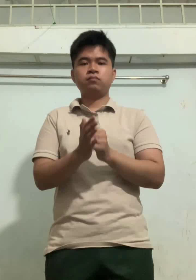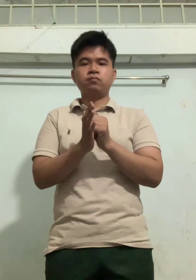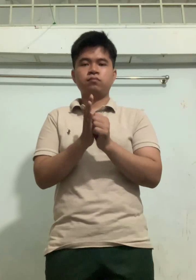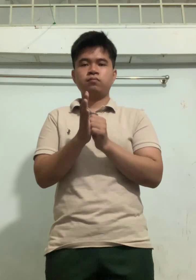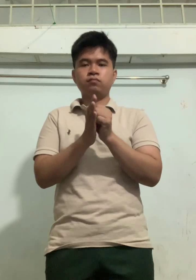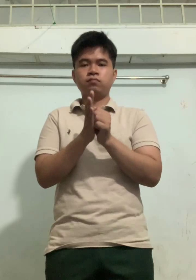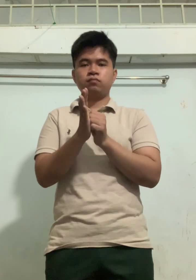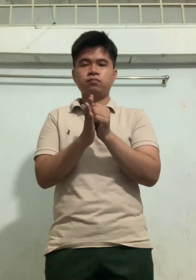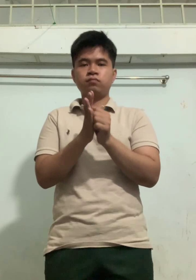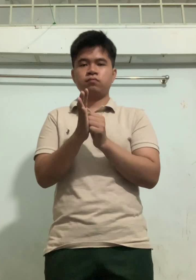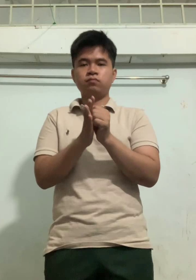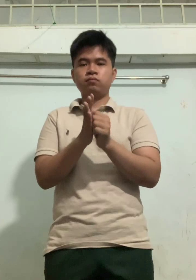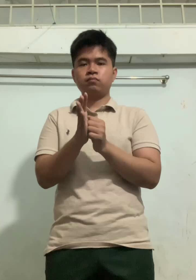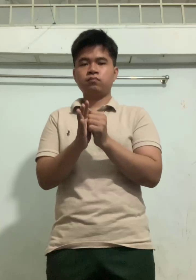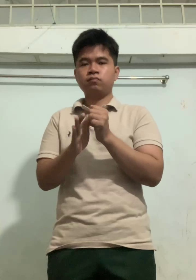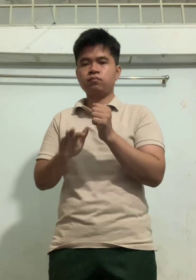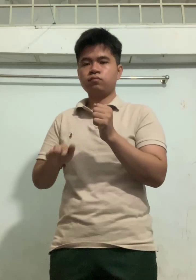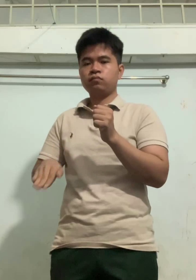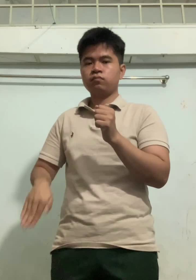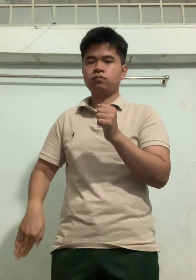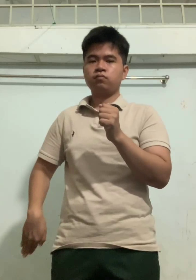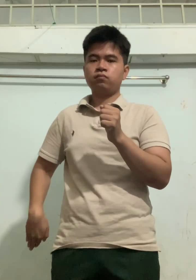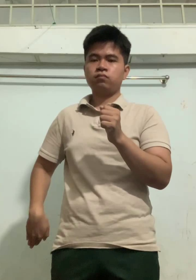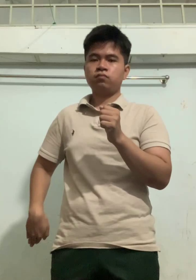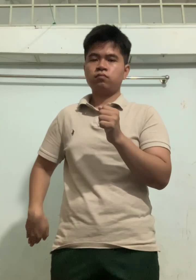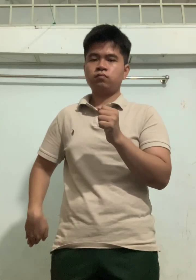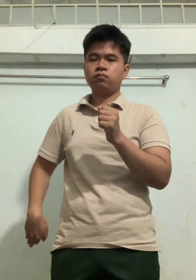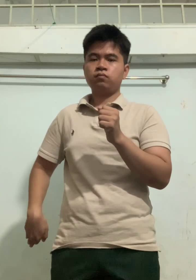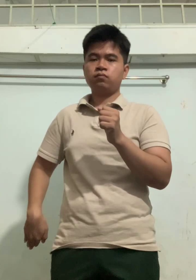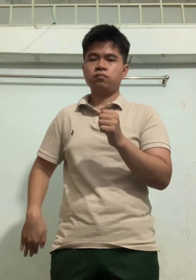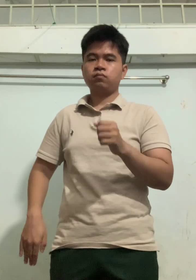thang sau